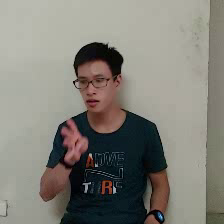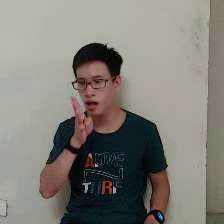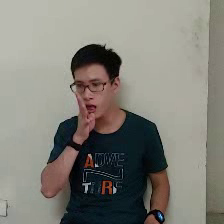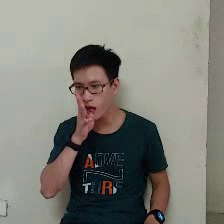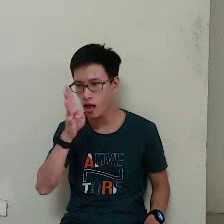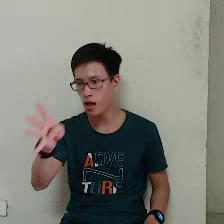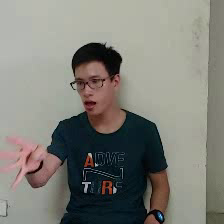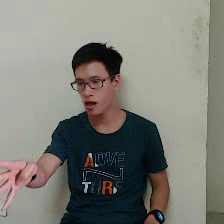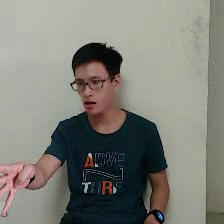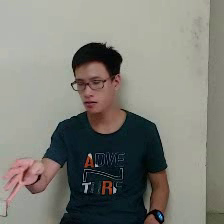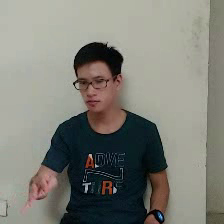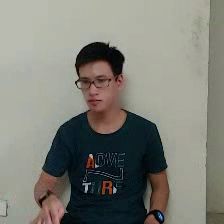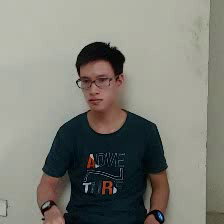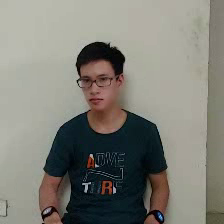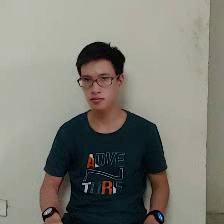Nôn ói